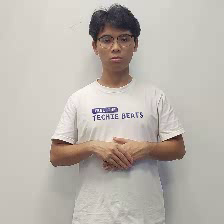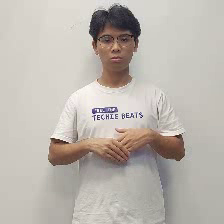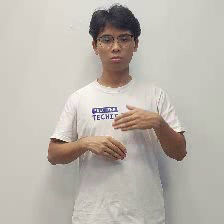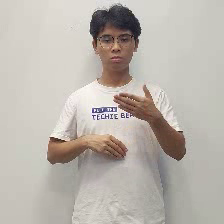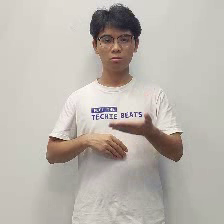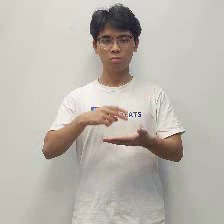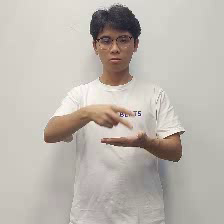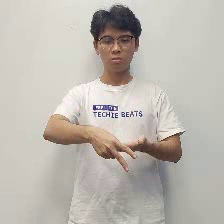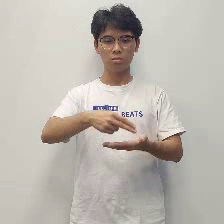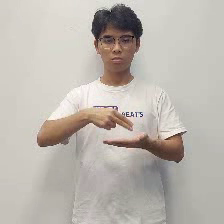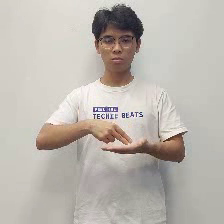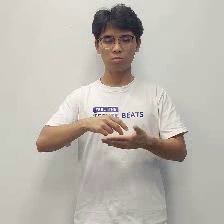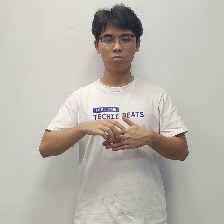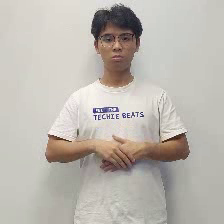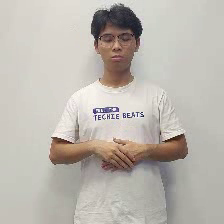Thức ăn